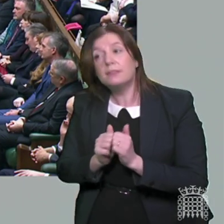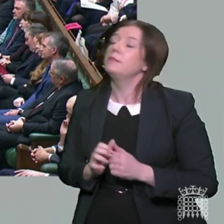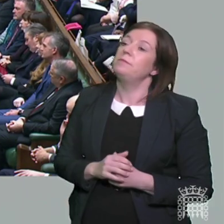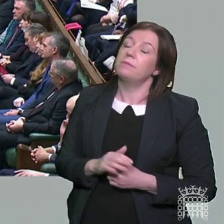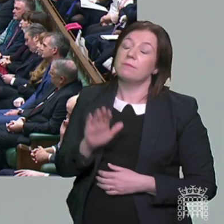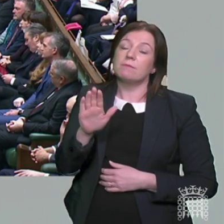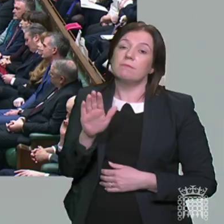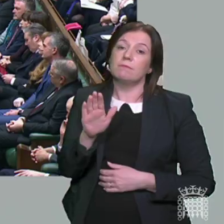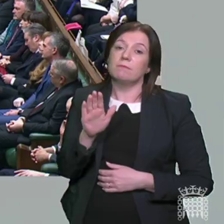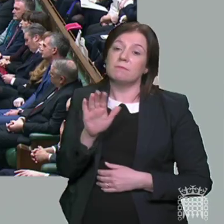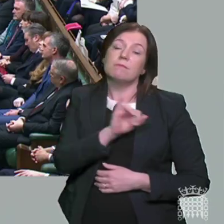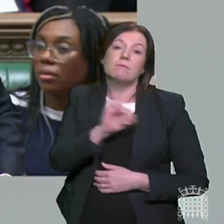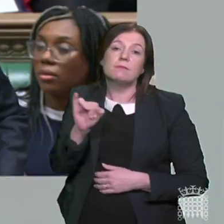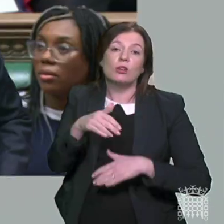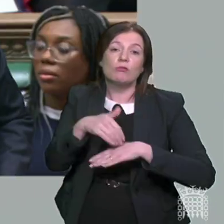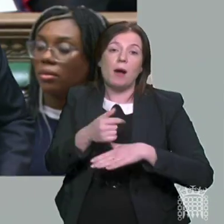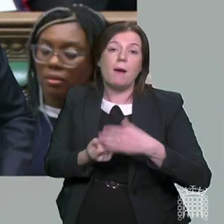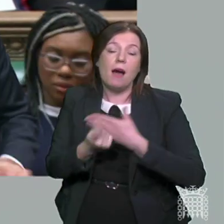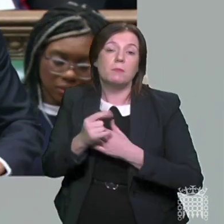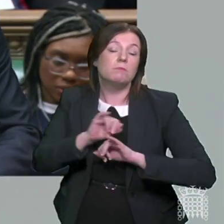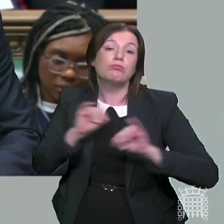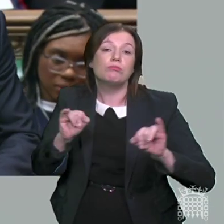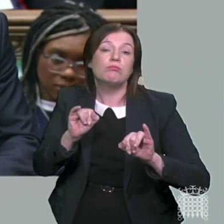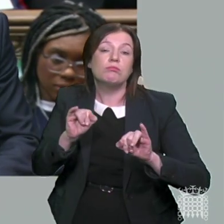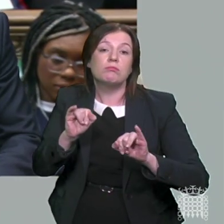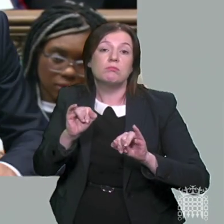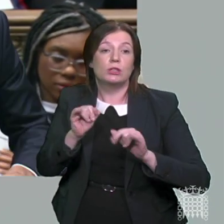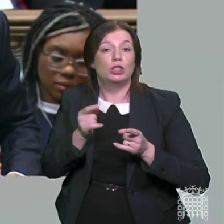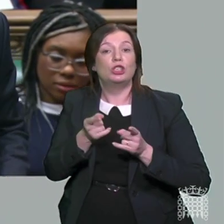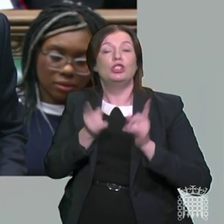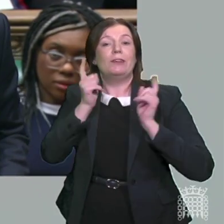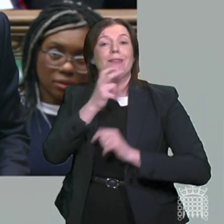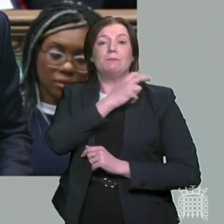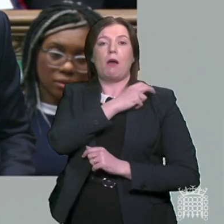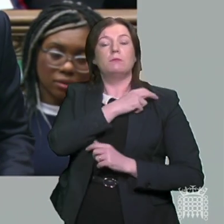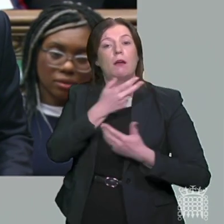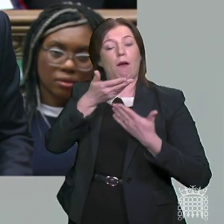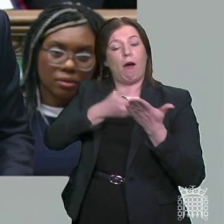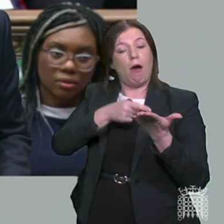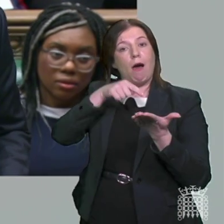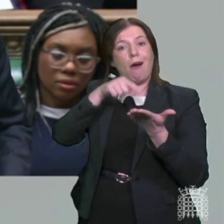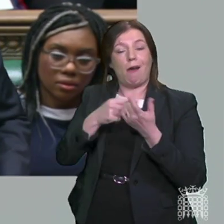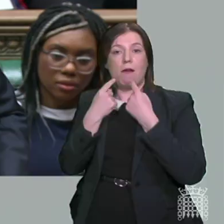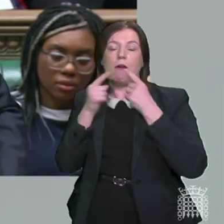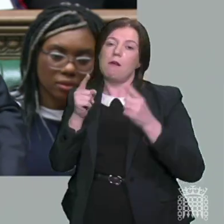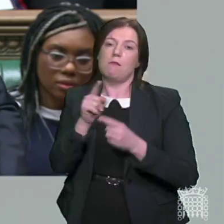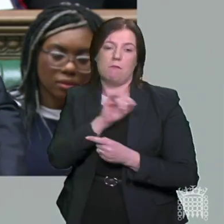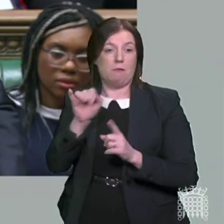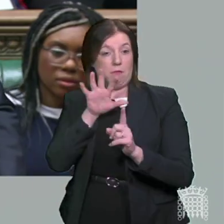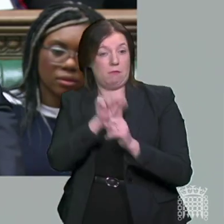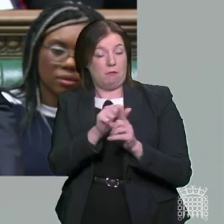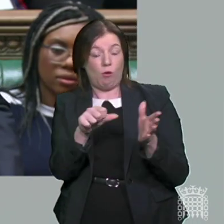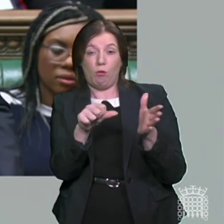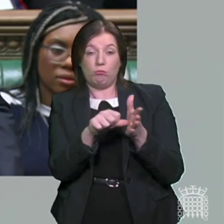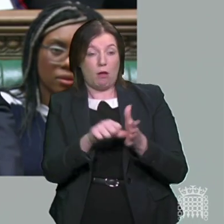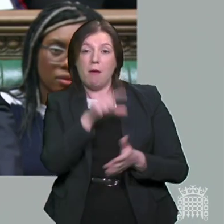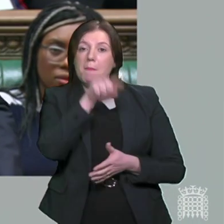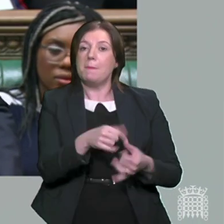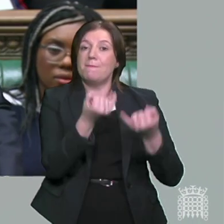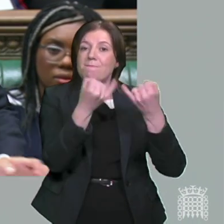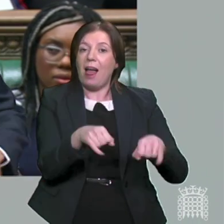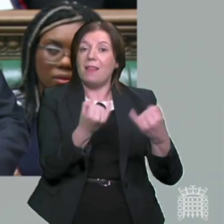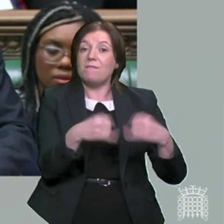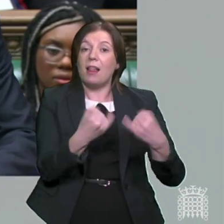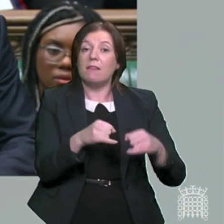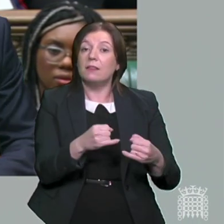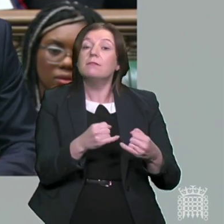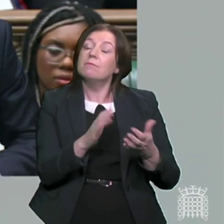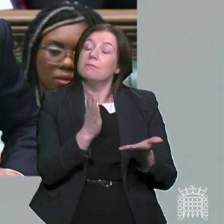This was a truly terrible crime. As the chief inspector has found, the failings in this case and others were serious and unacceptable.